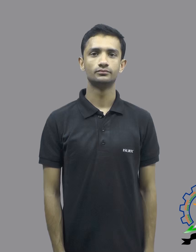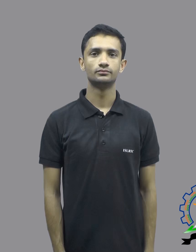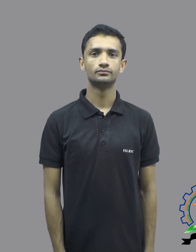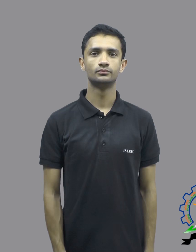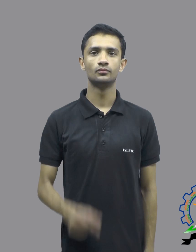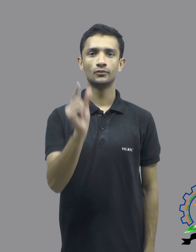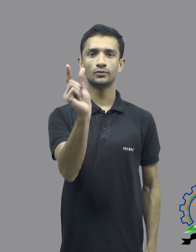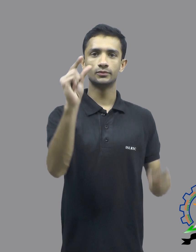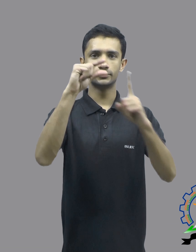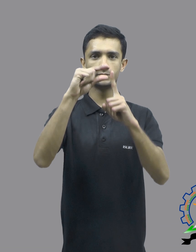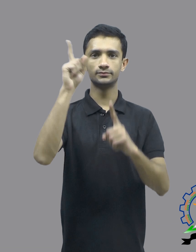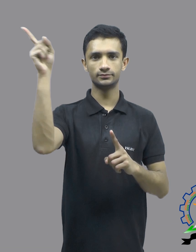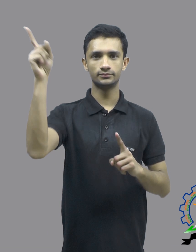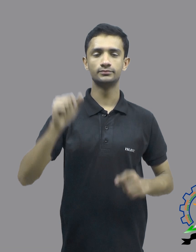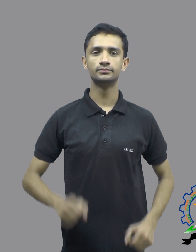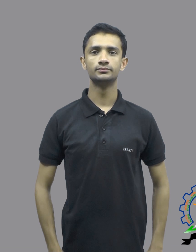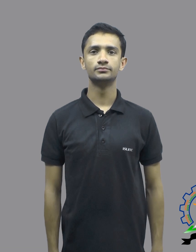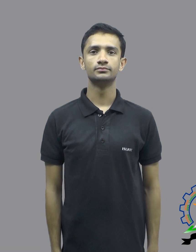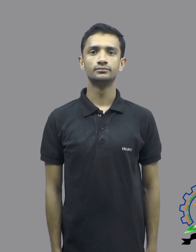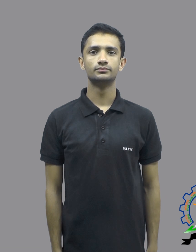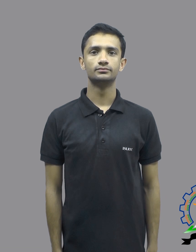Uttar Pradesh